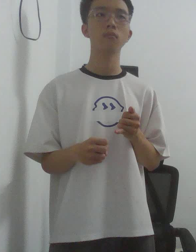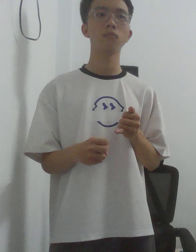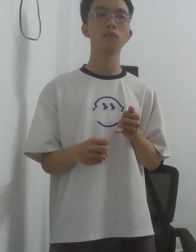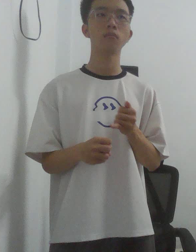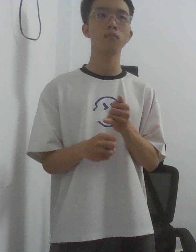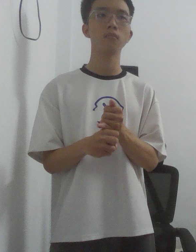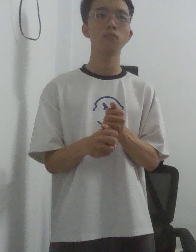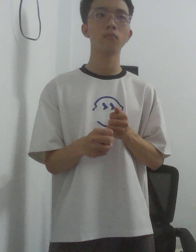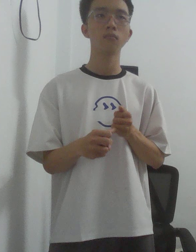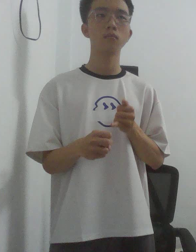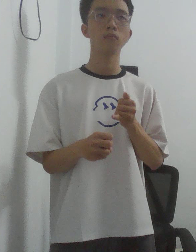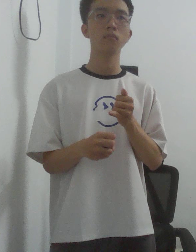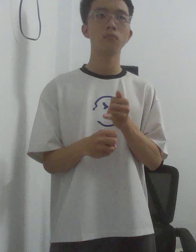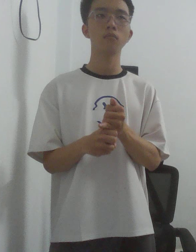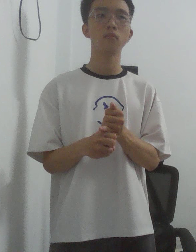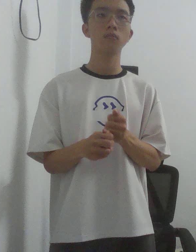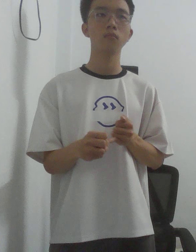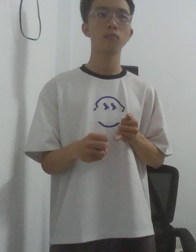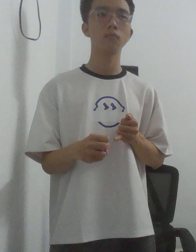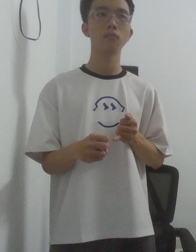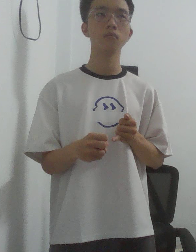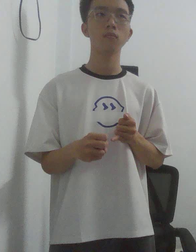cuoi nam